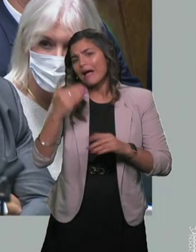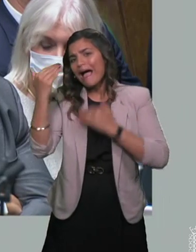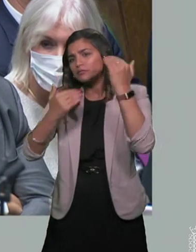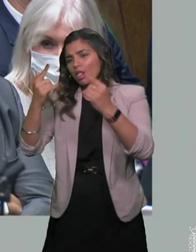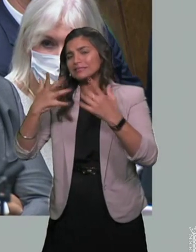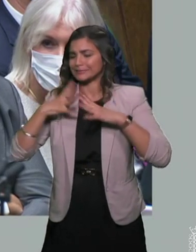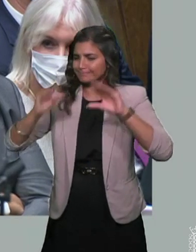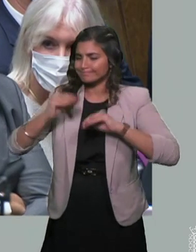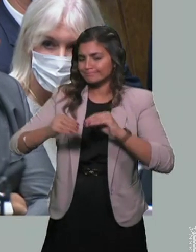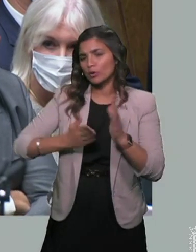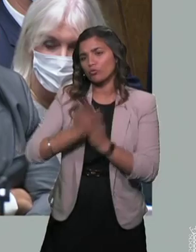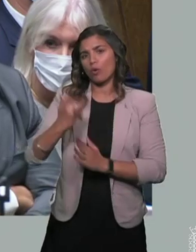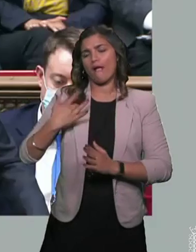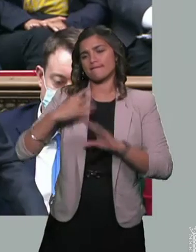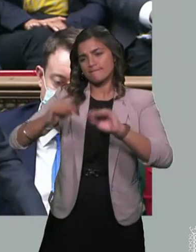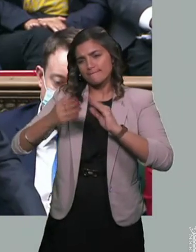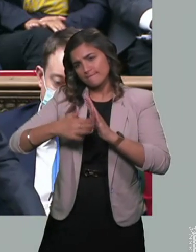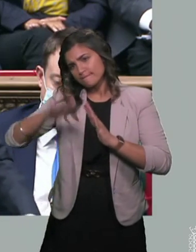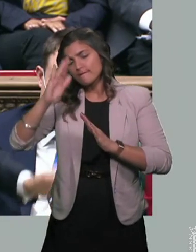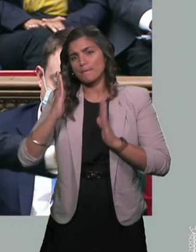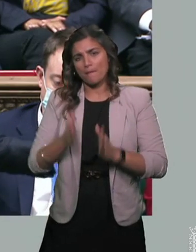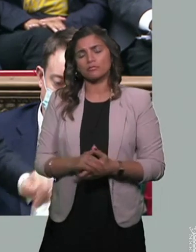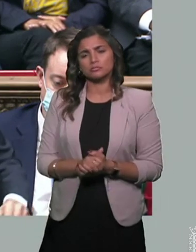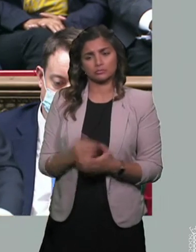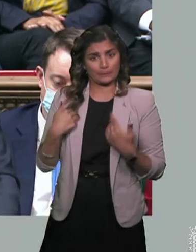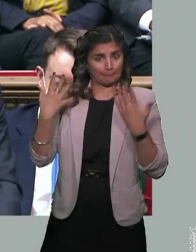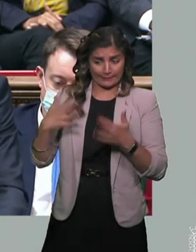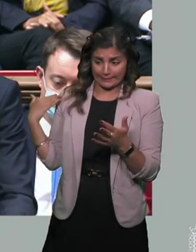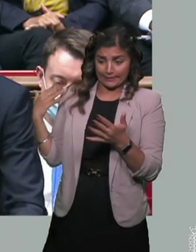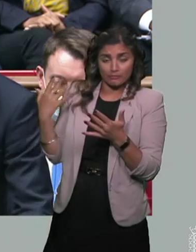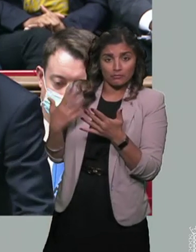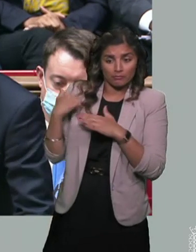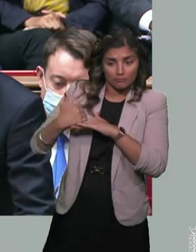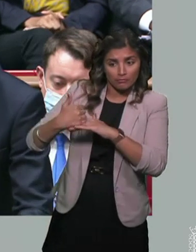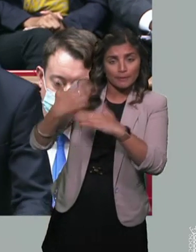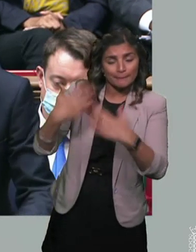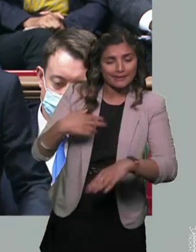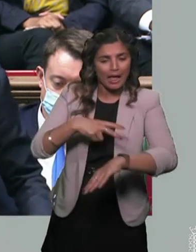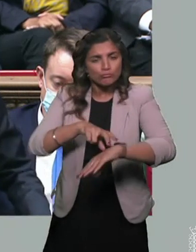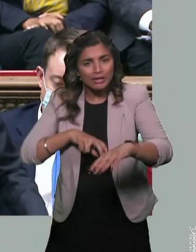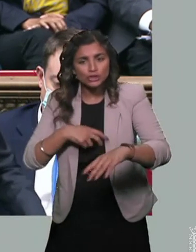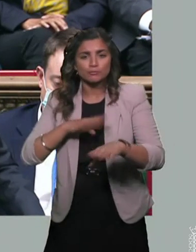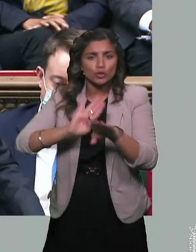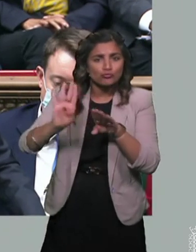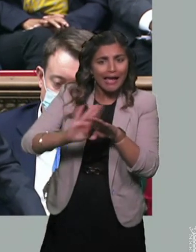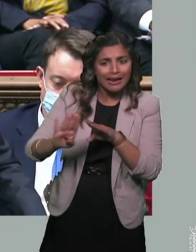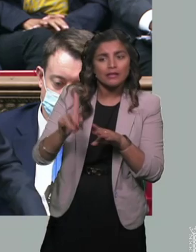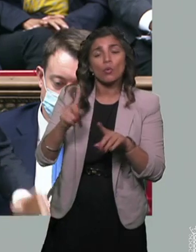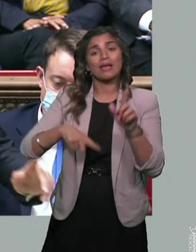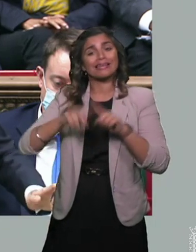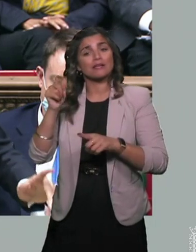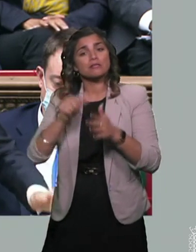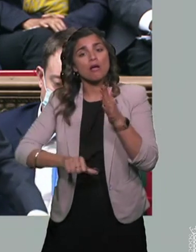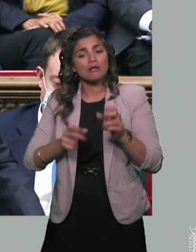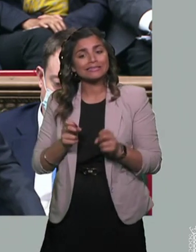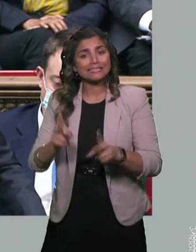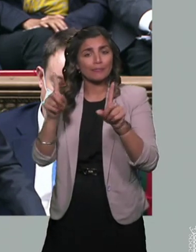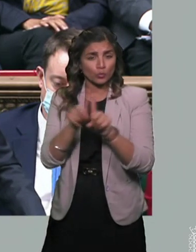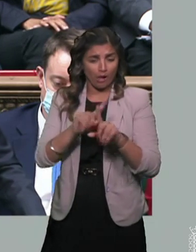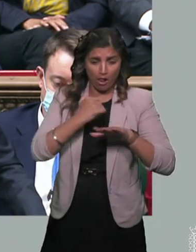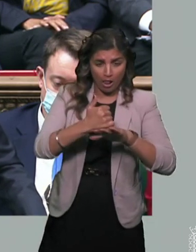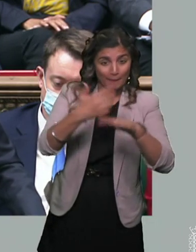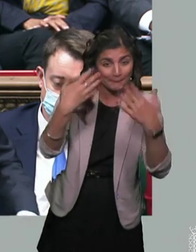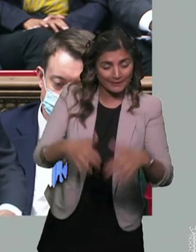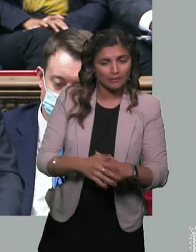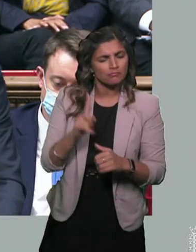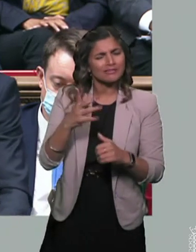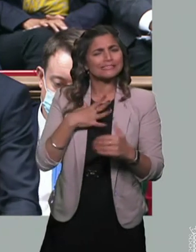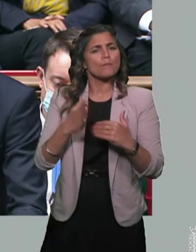We have already done a lot. Our plan for jobs invested in apprenticeships, traineeships and the kickstart scheme, but we need to go further.